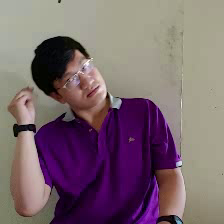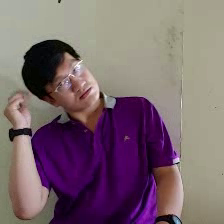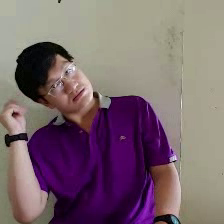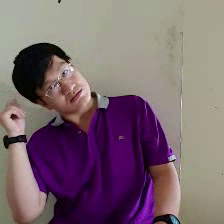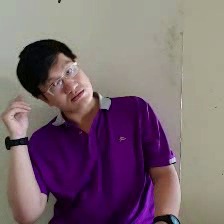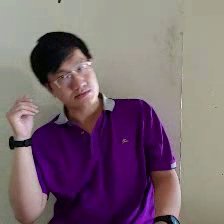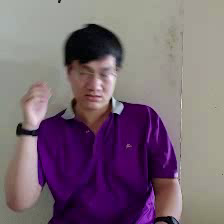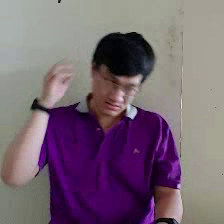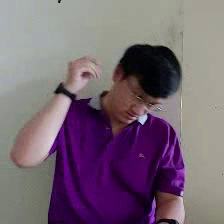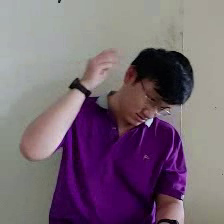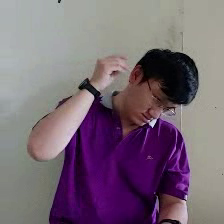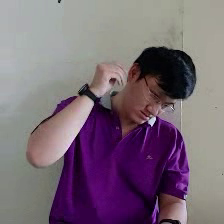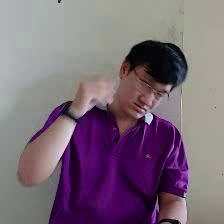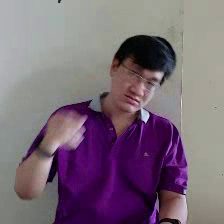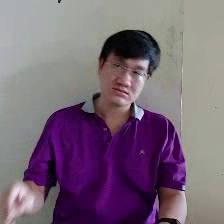Băn khoăn